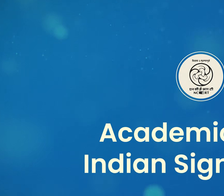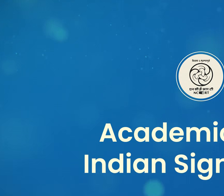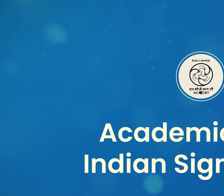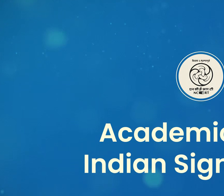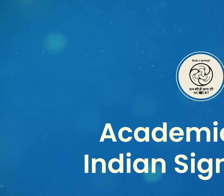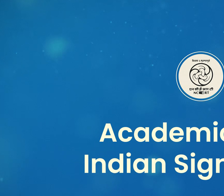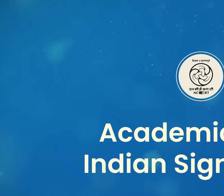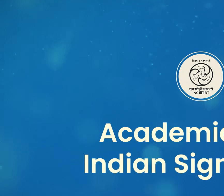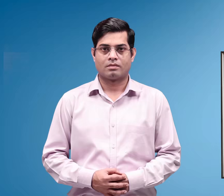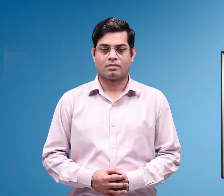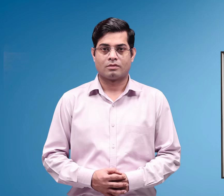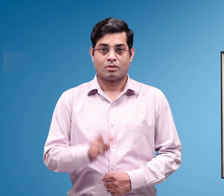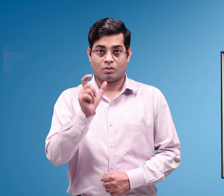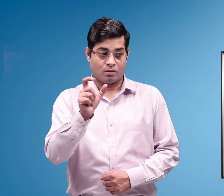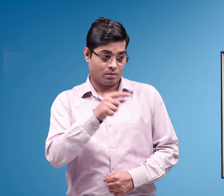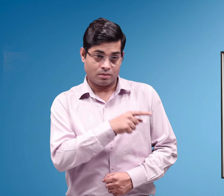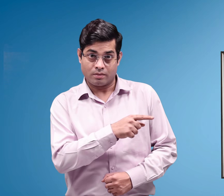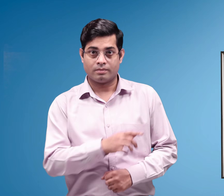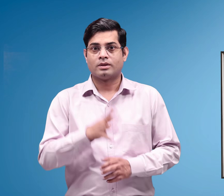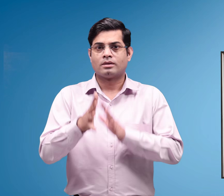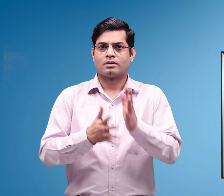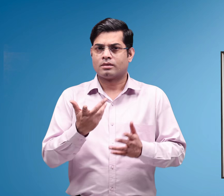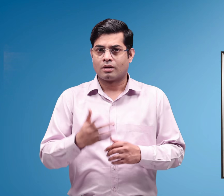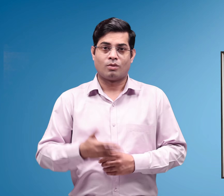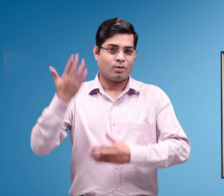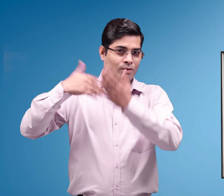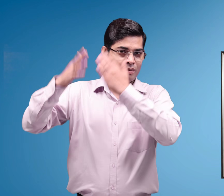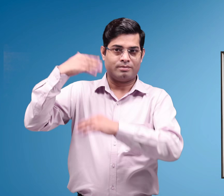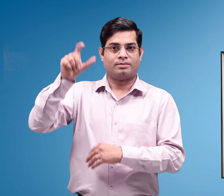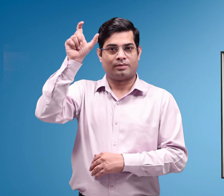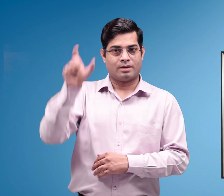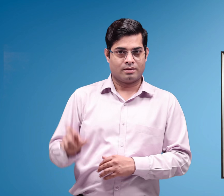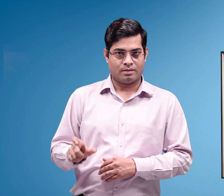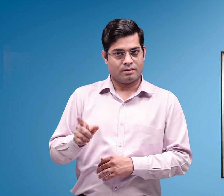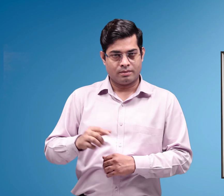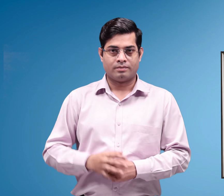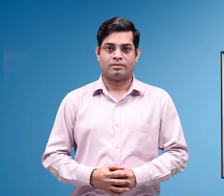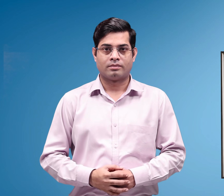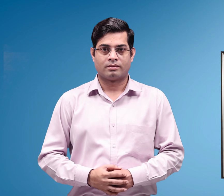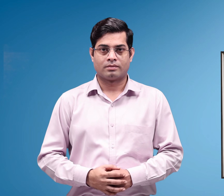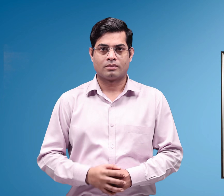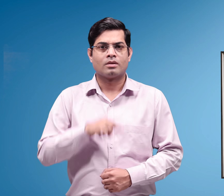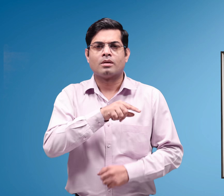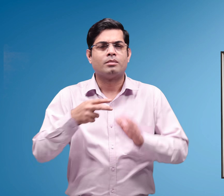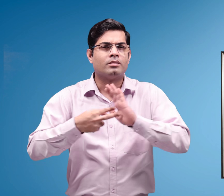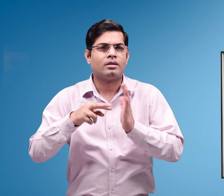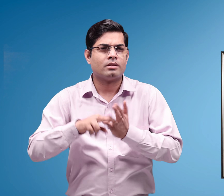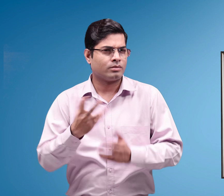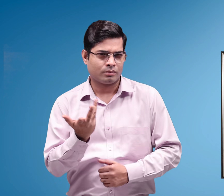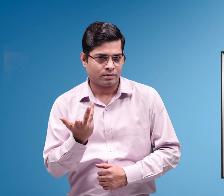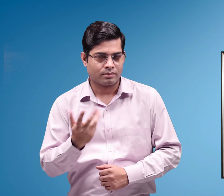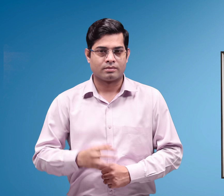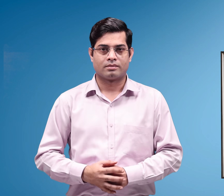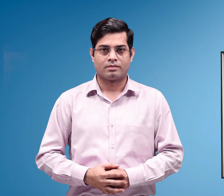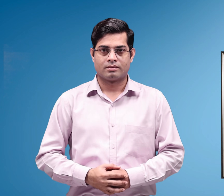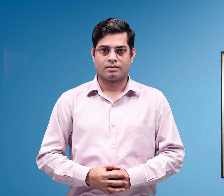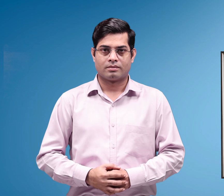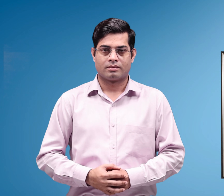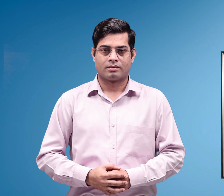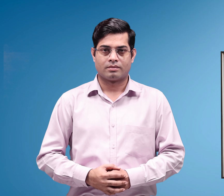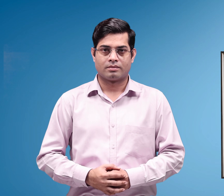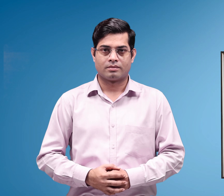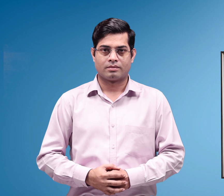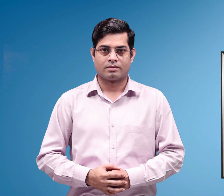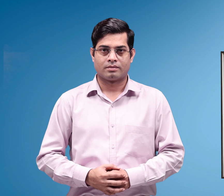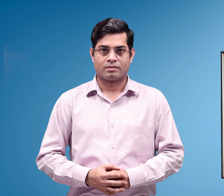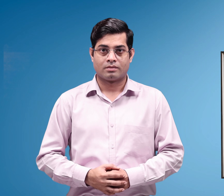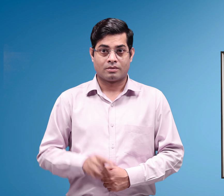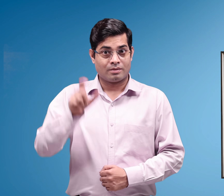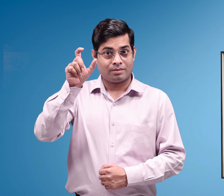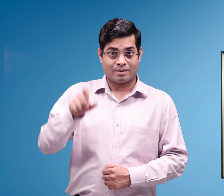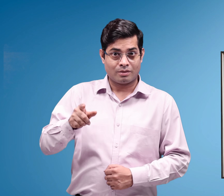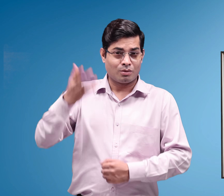This sign means historian.